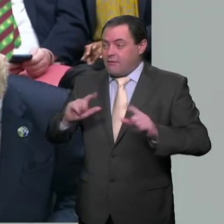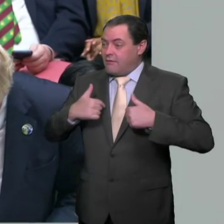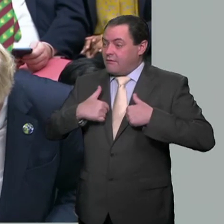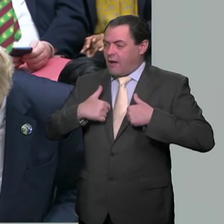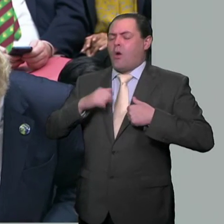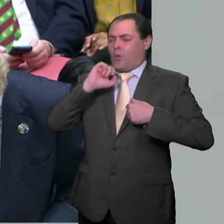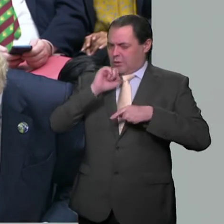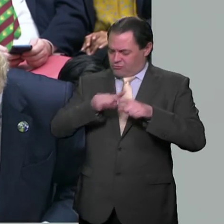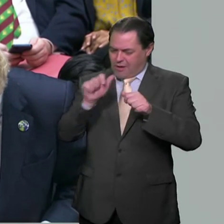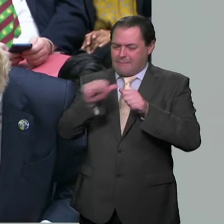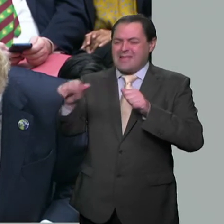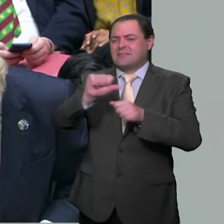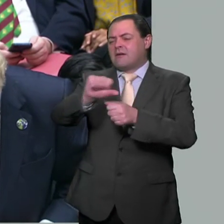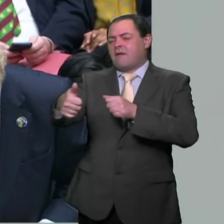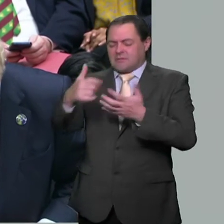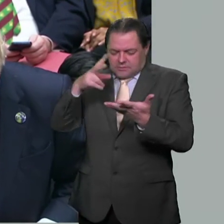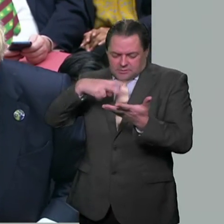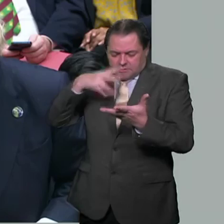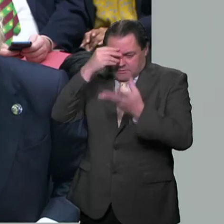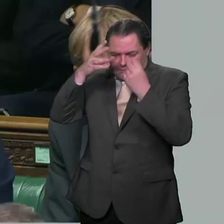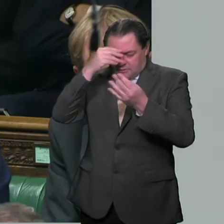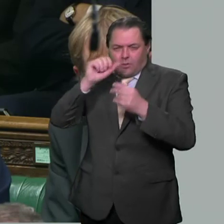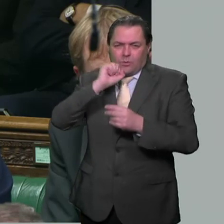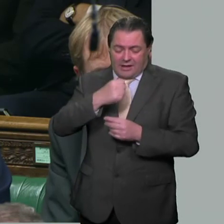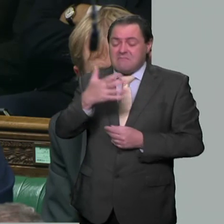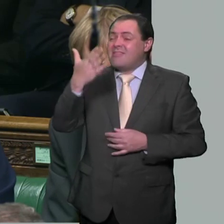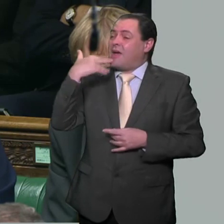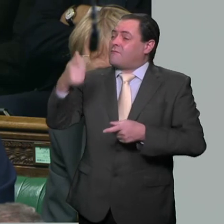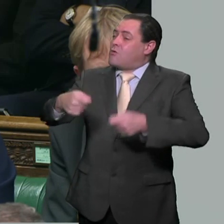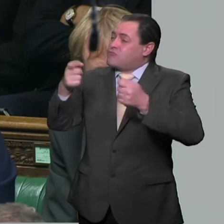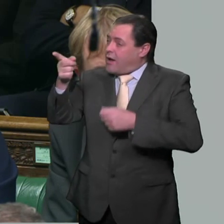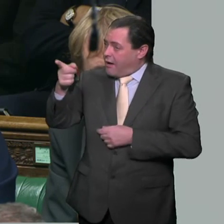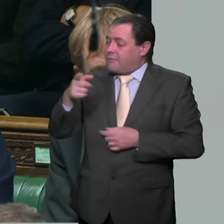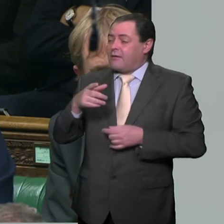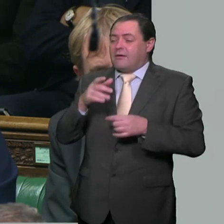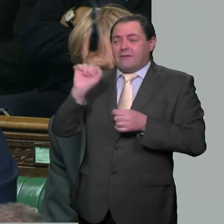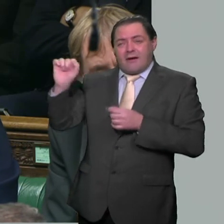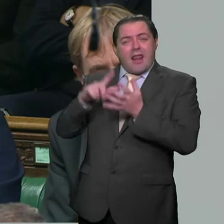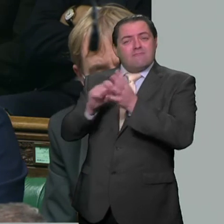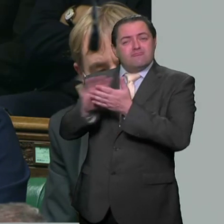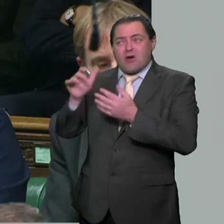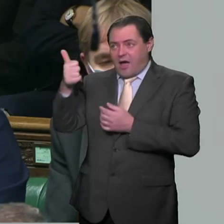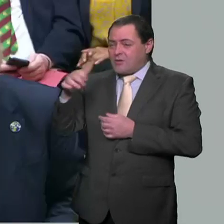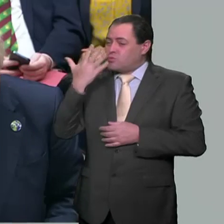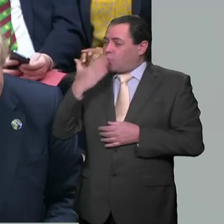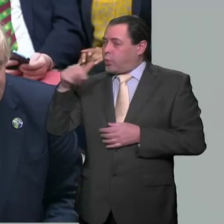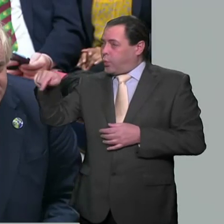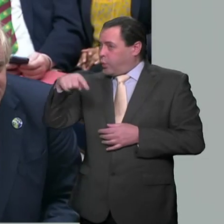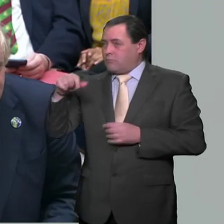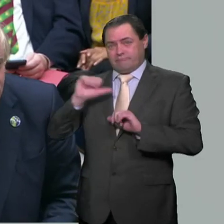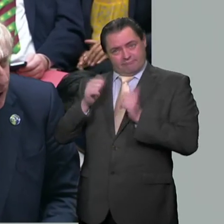Well, yes—do I have to learn the song? I will do my best. I thank my honourable Friend for raising the work of her constituents and her constituents’ school.